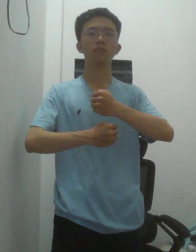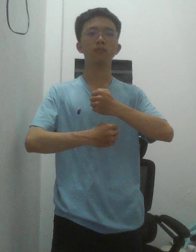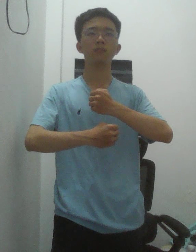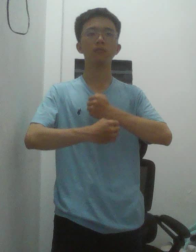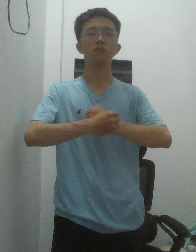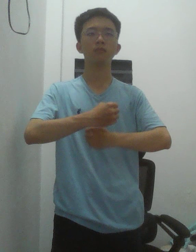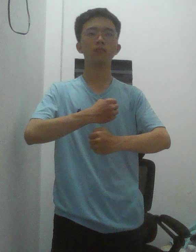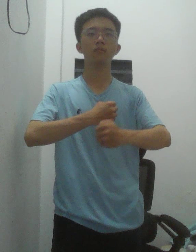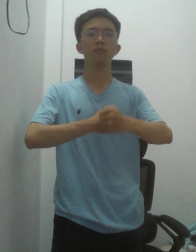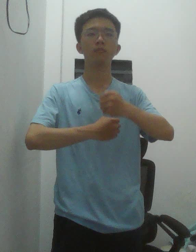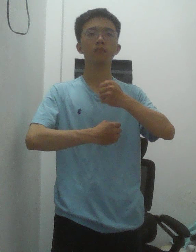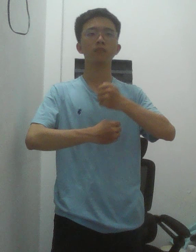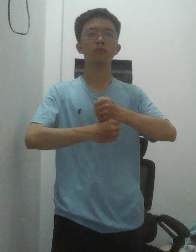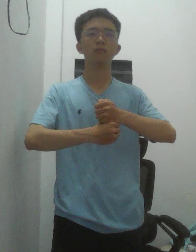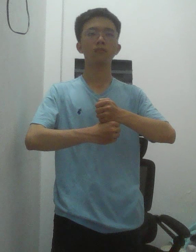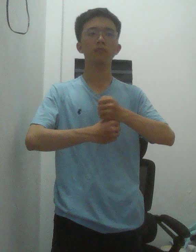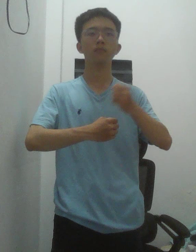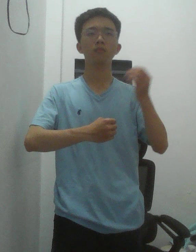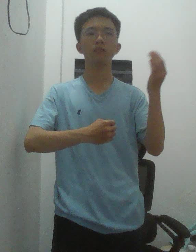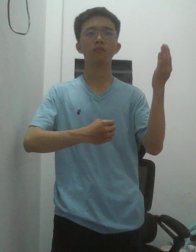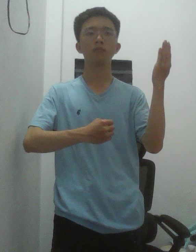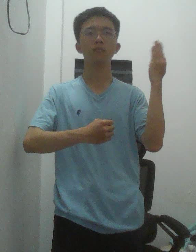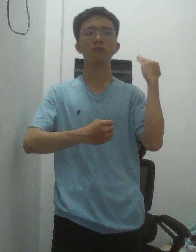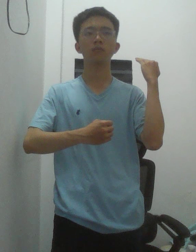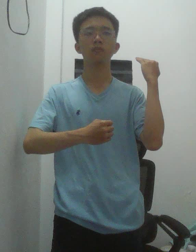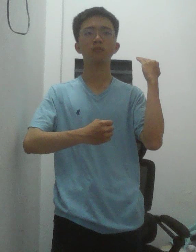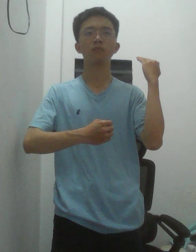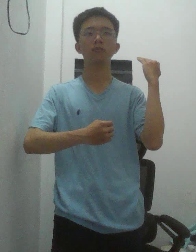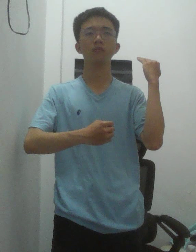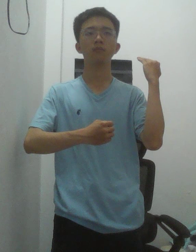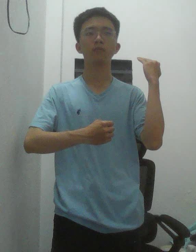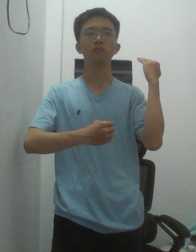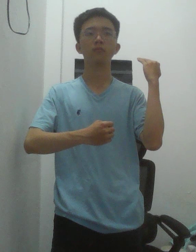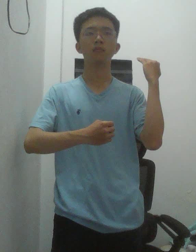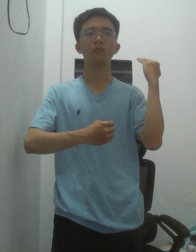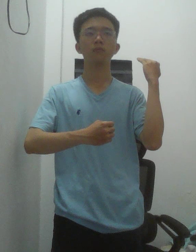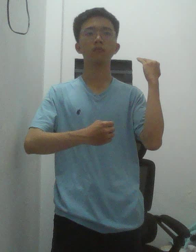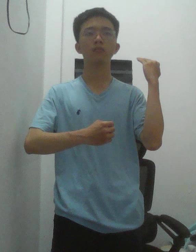nam truoc